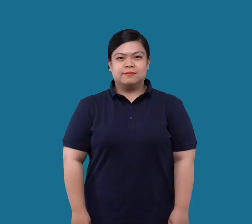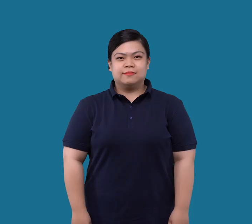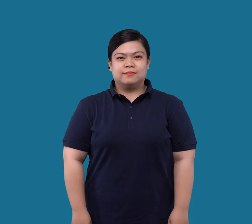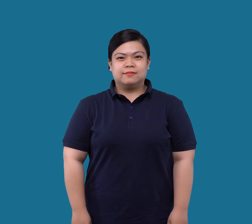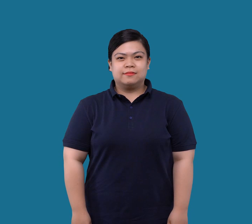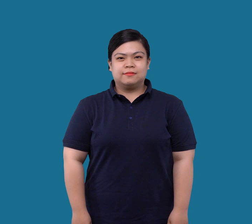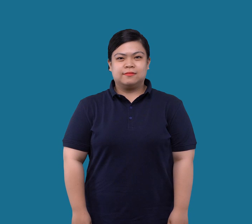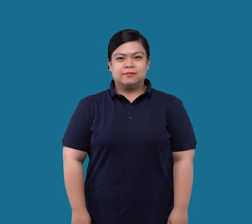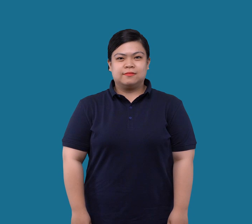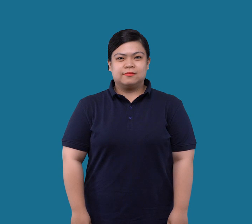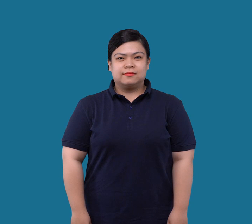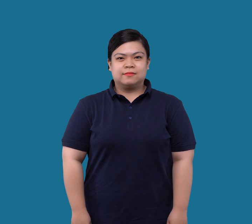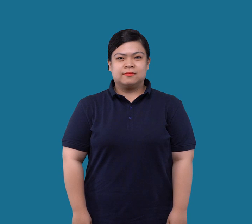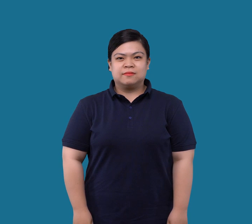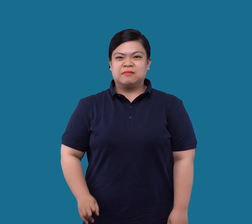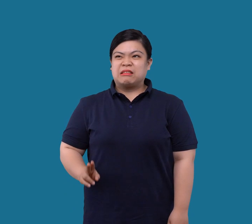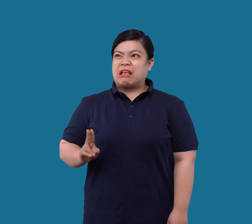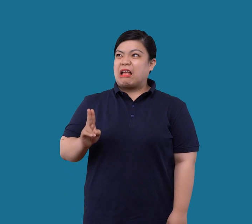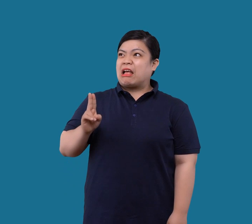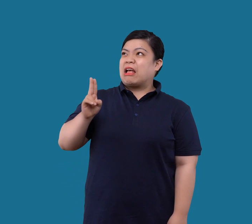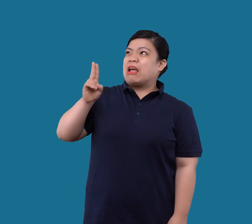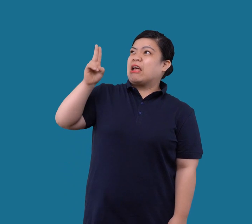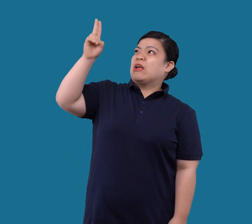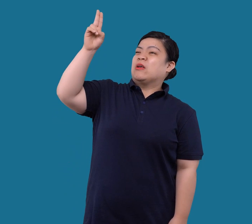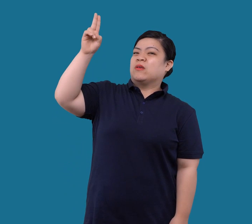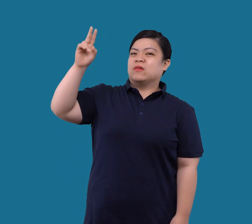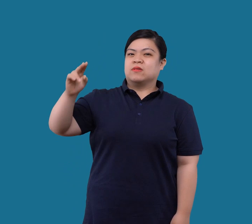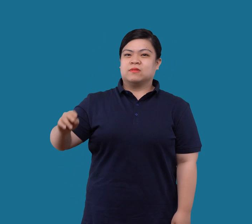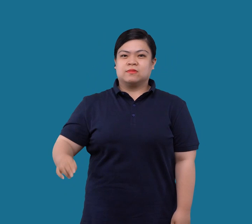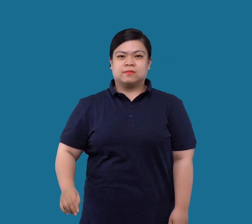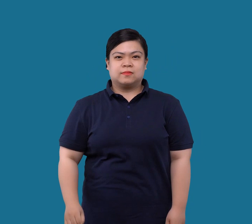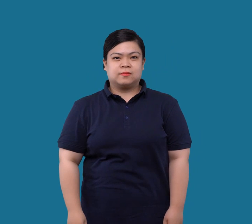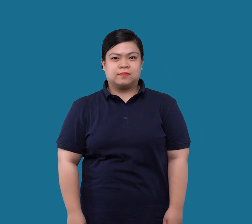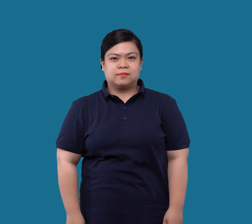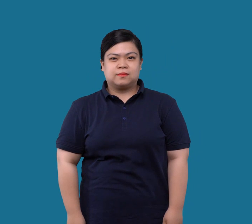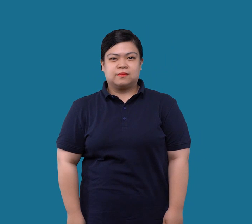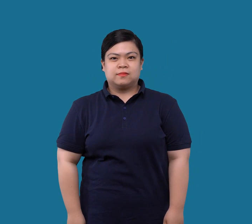cao (người)